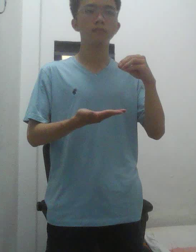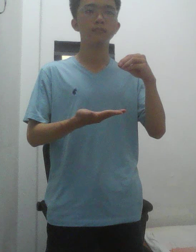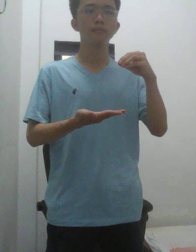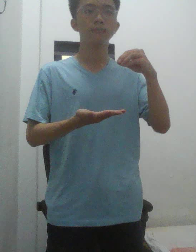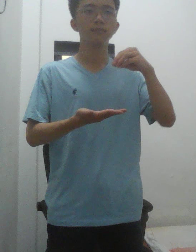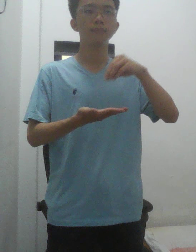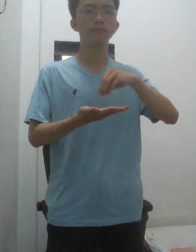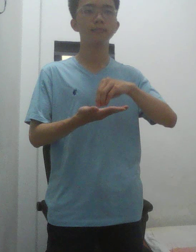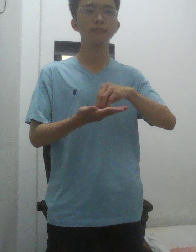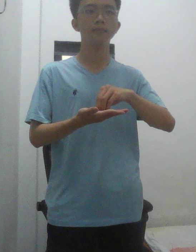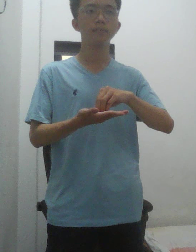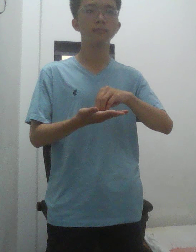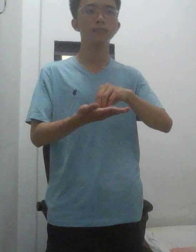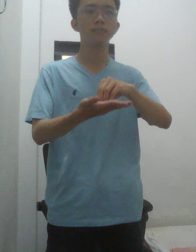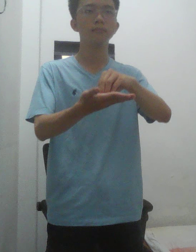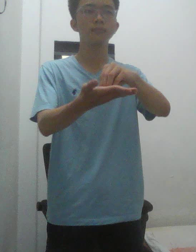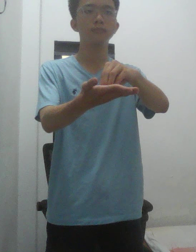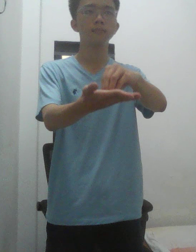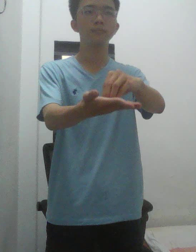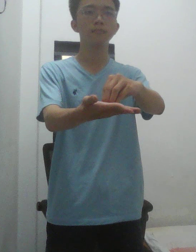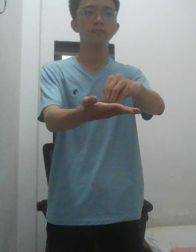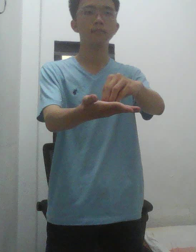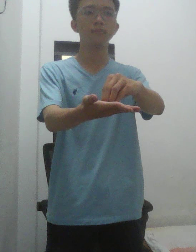san pham